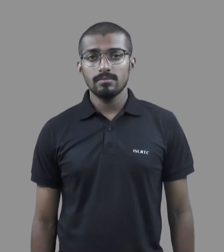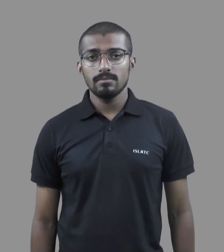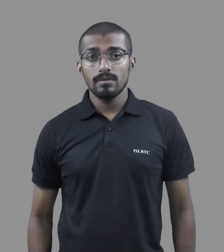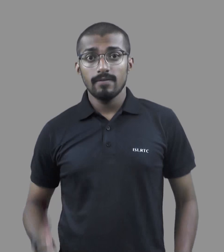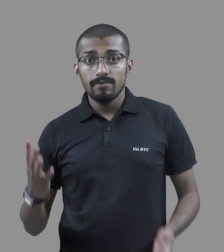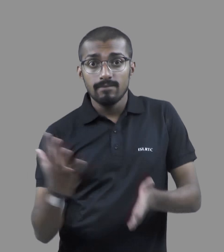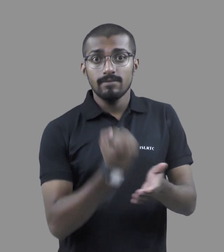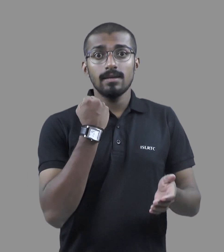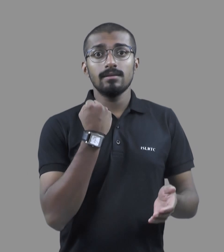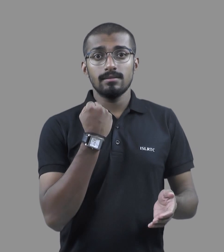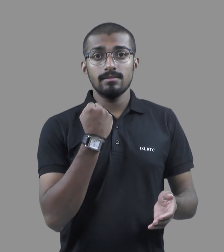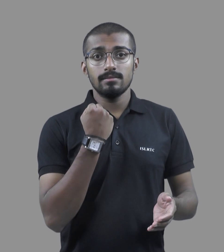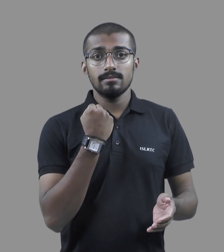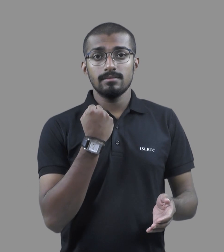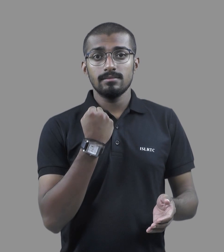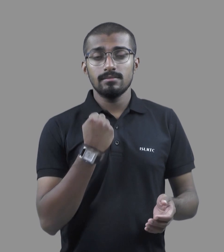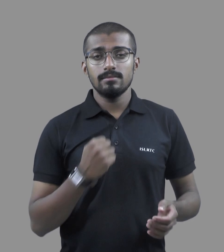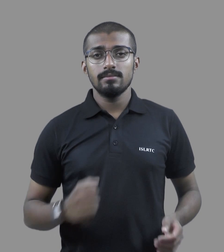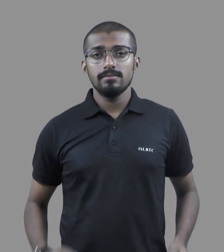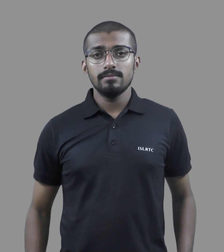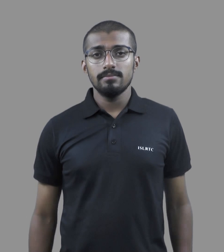Find